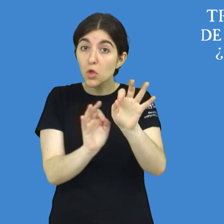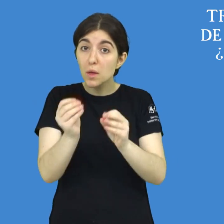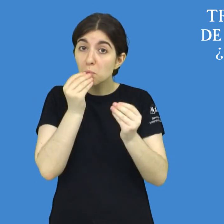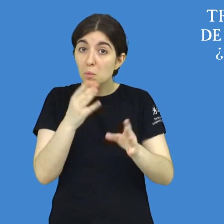bien